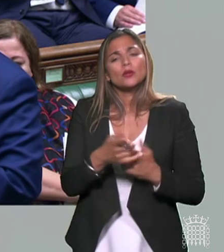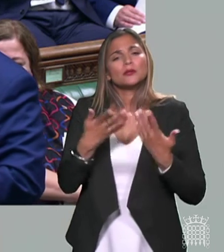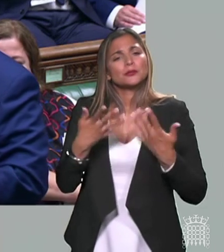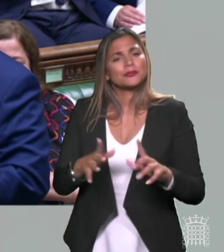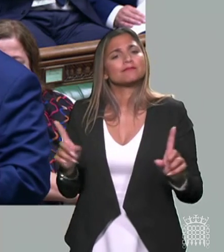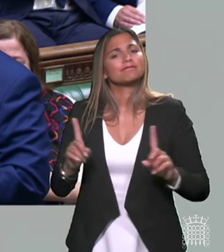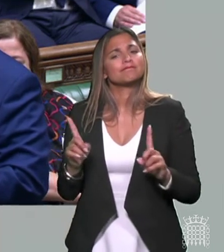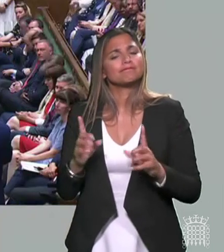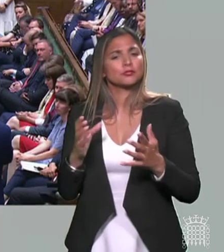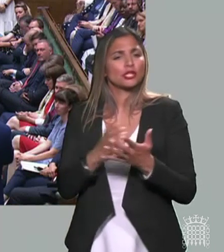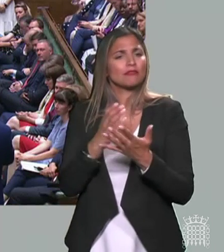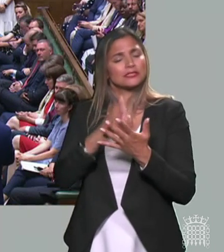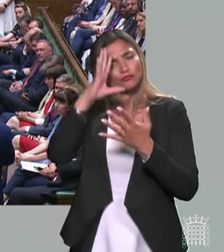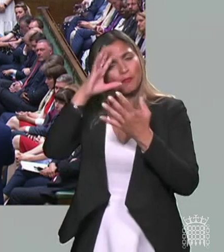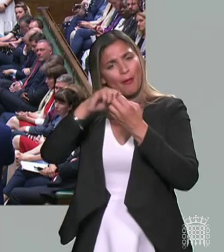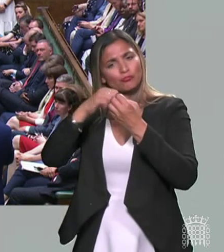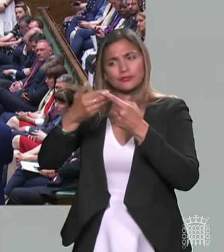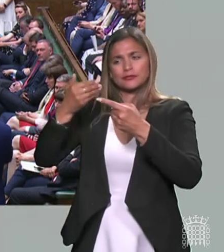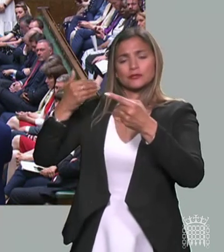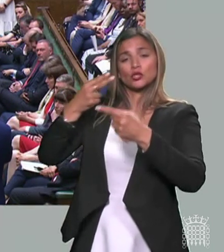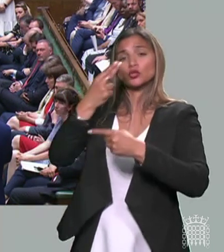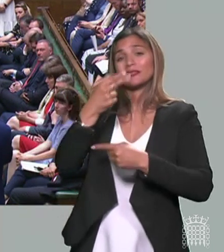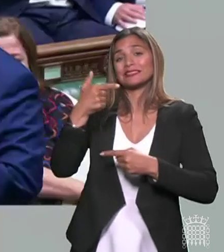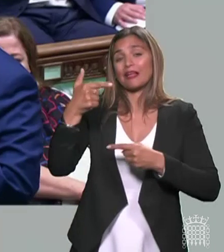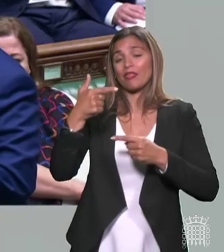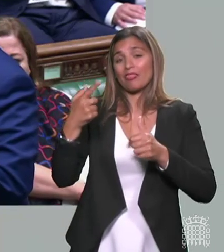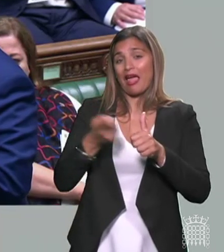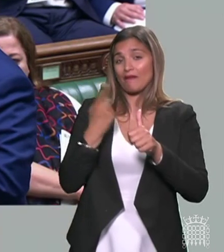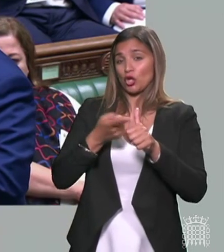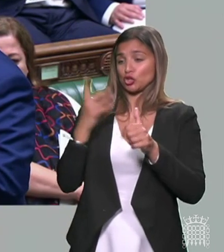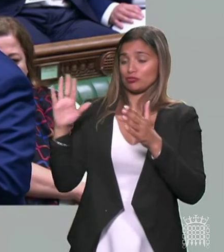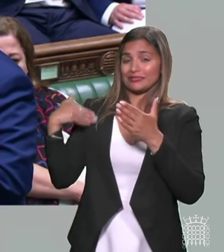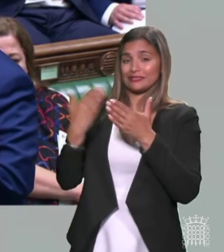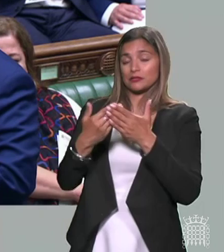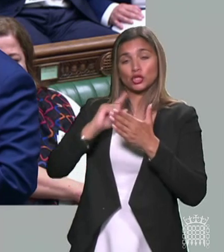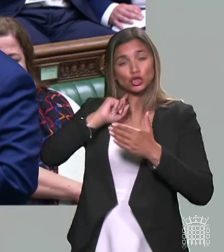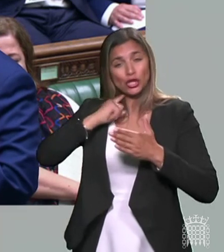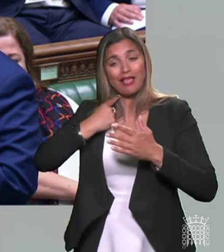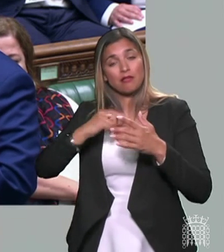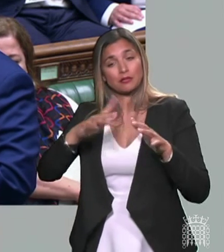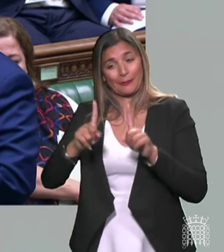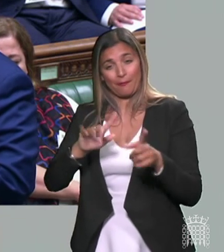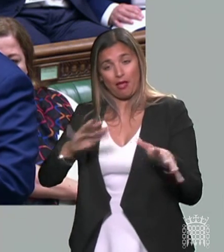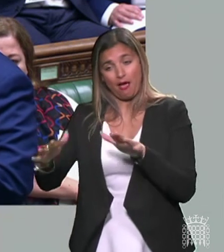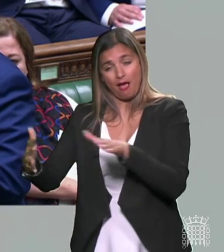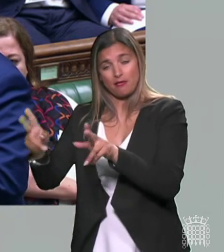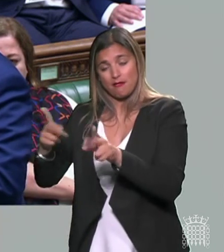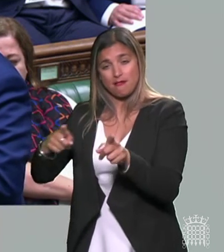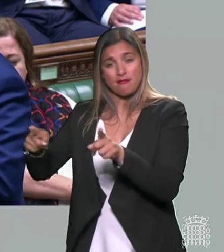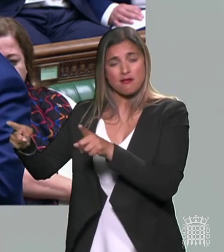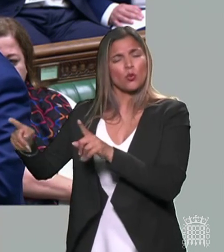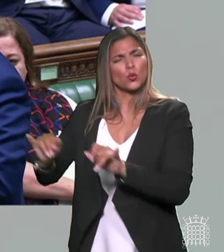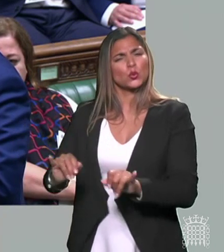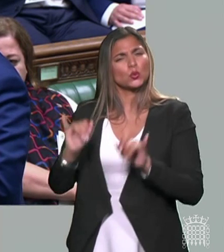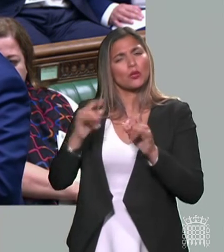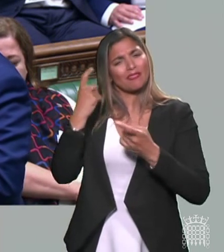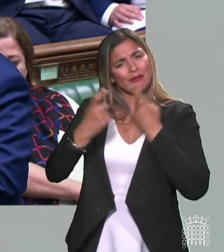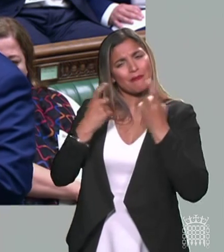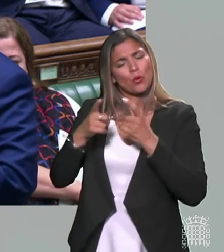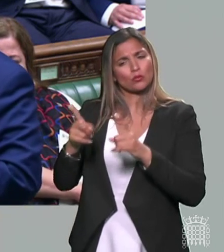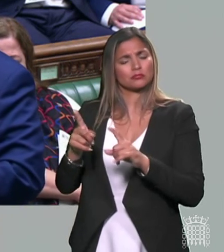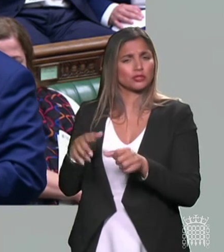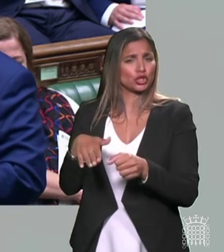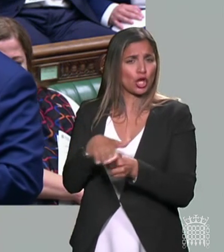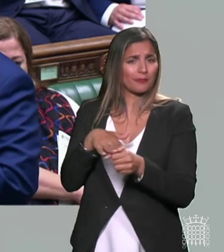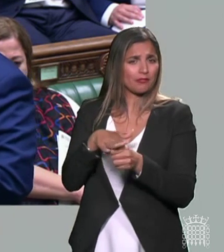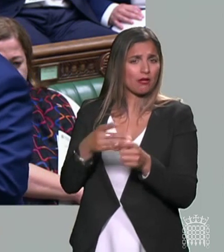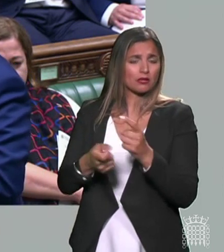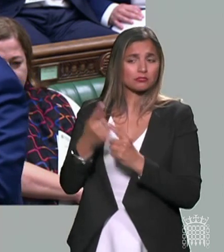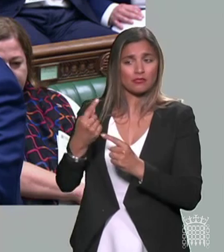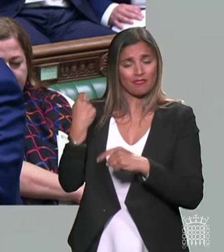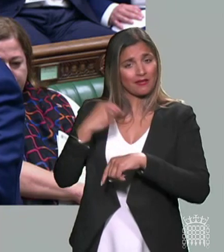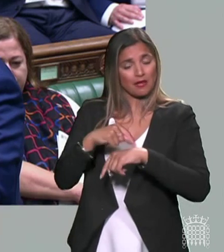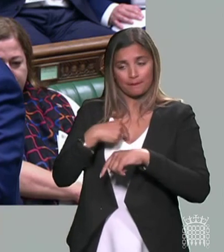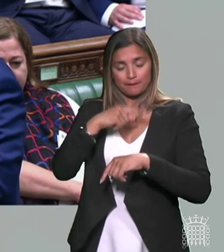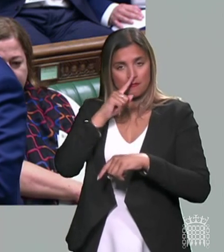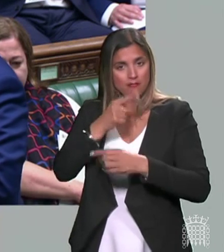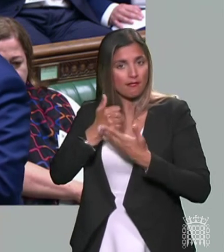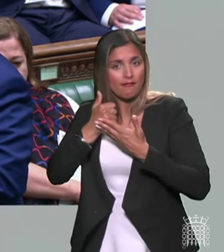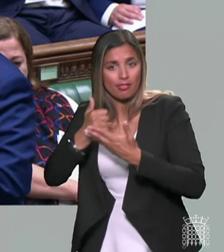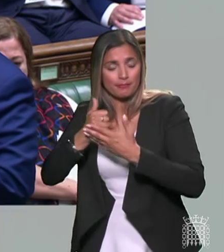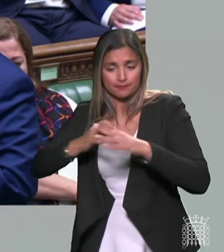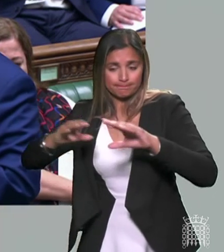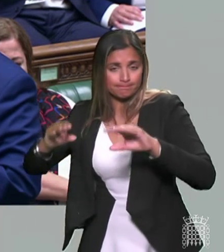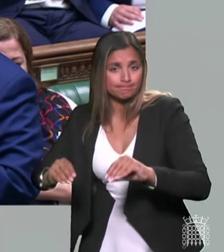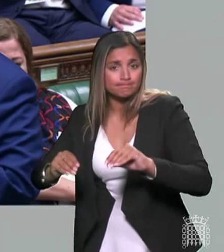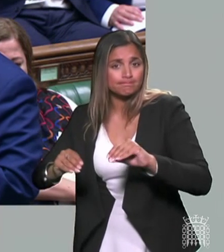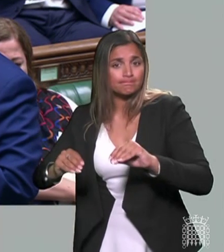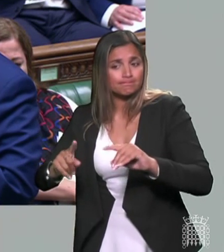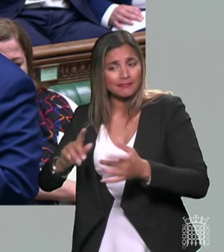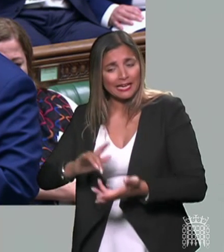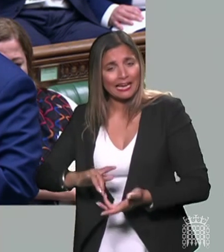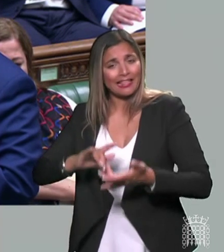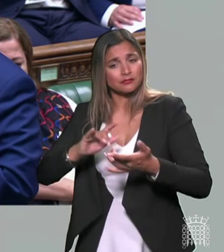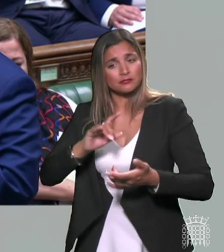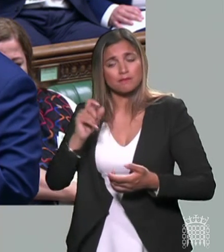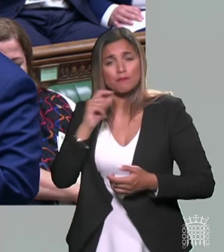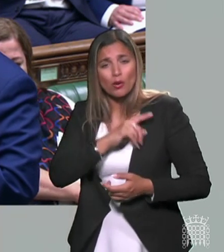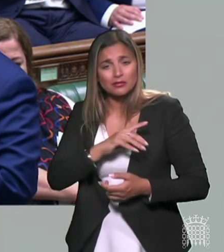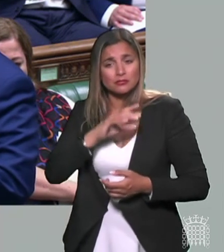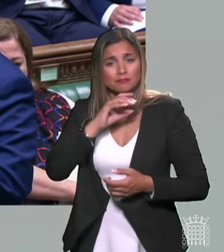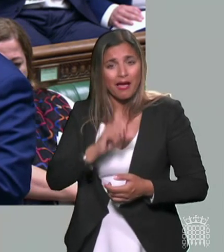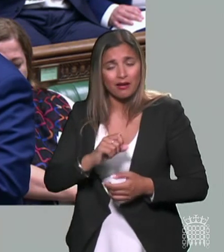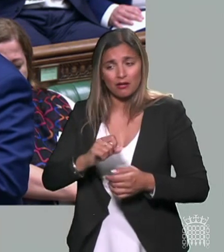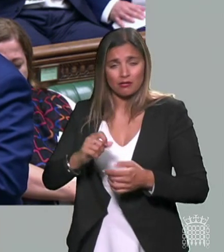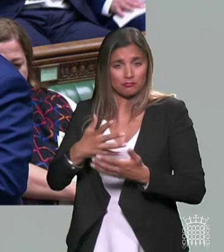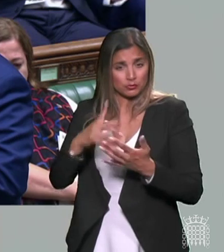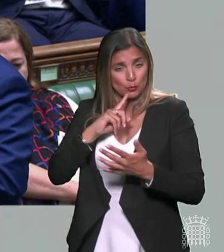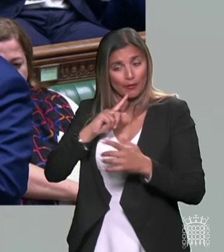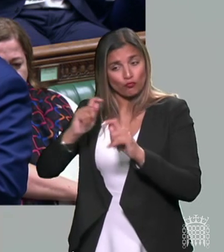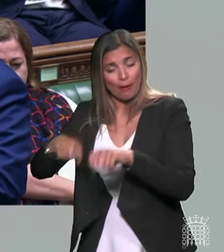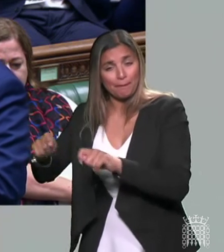We should all take time this week, on the 27th anniversary of the genocide that took place there, to think of the circumstances, and the shame that we were not able to step in and stop the murder of so many innocent boys and men, and the rape of so many women.